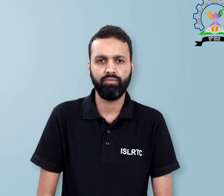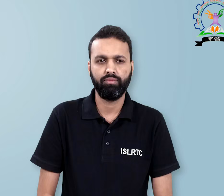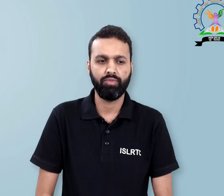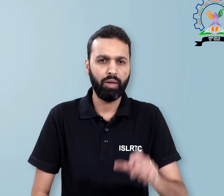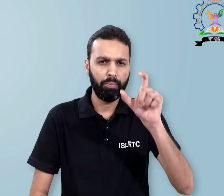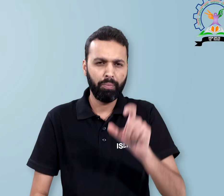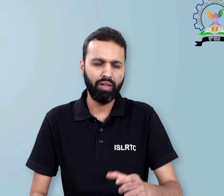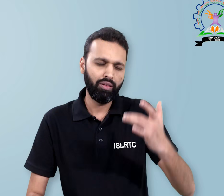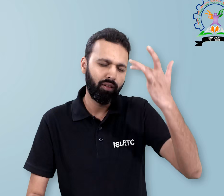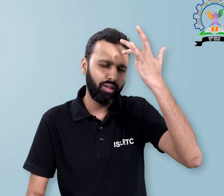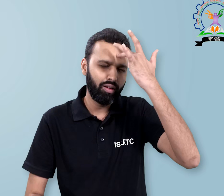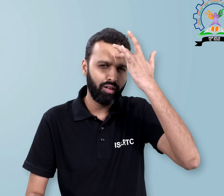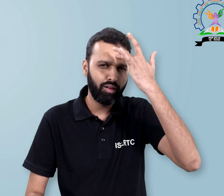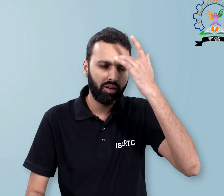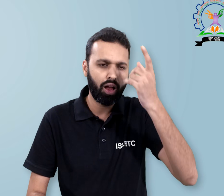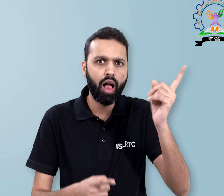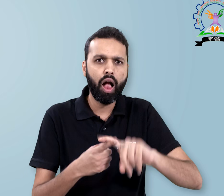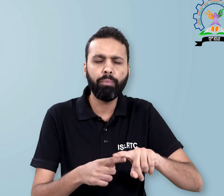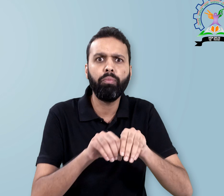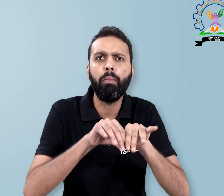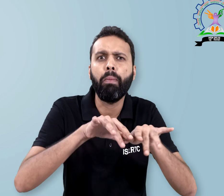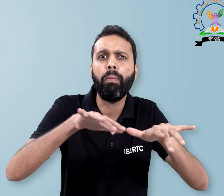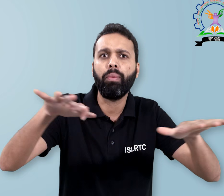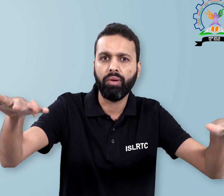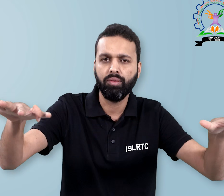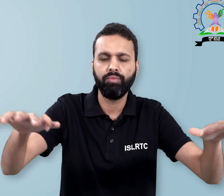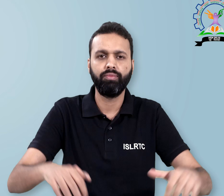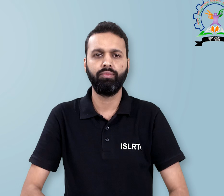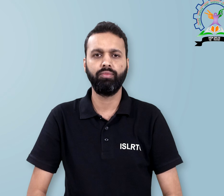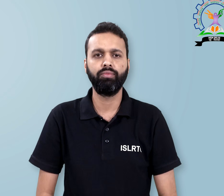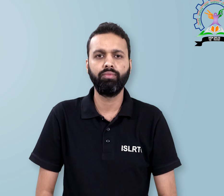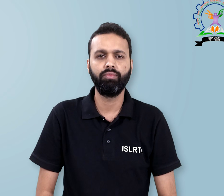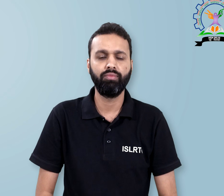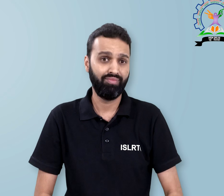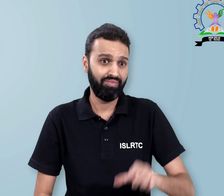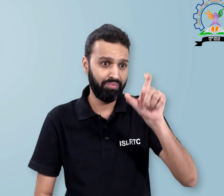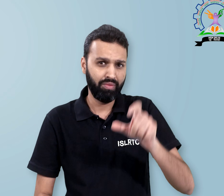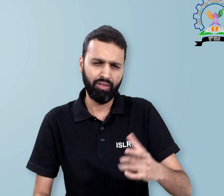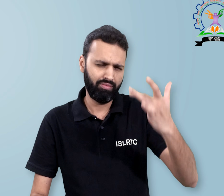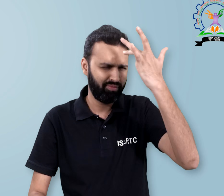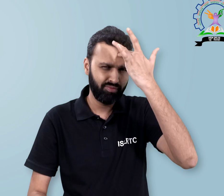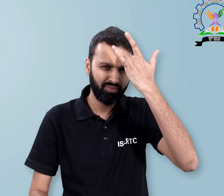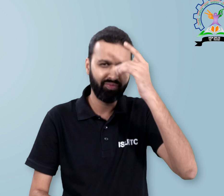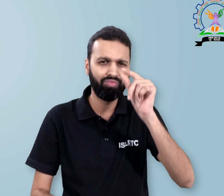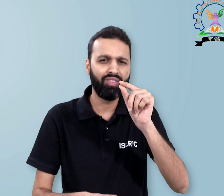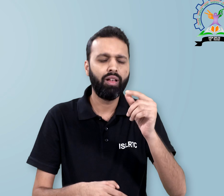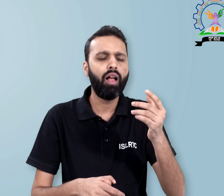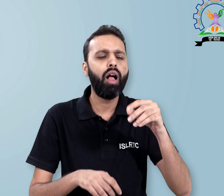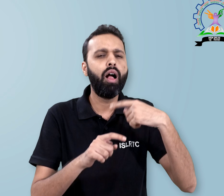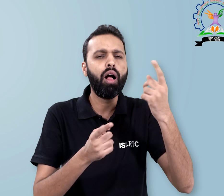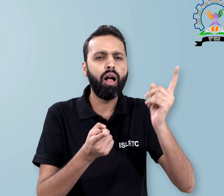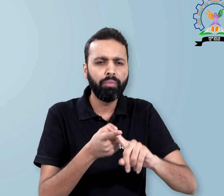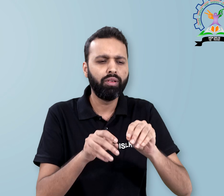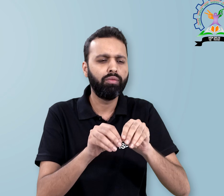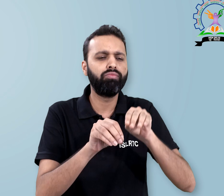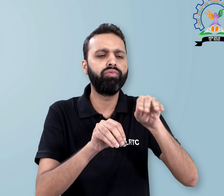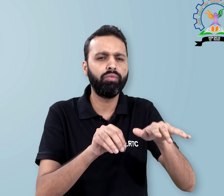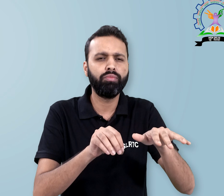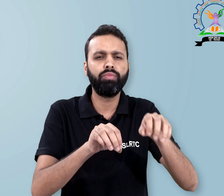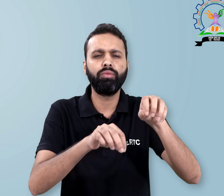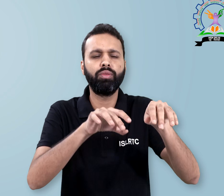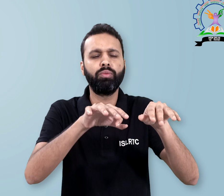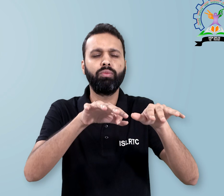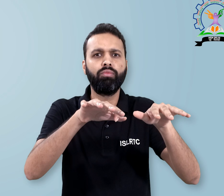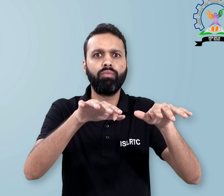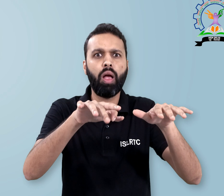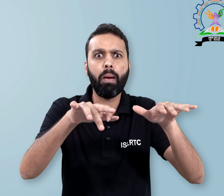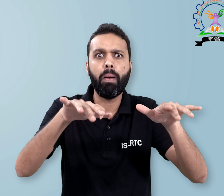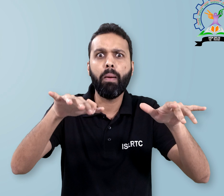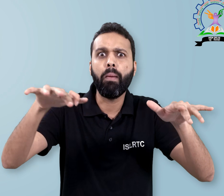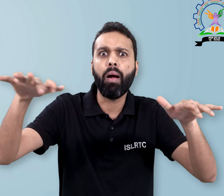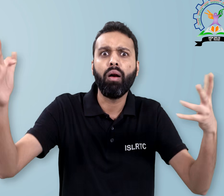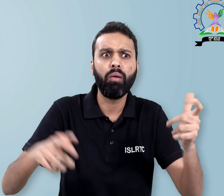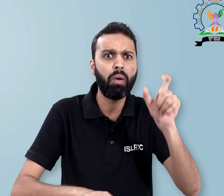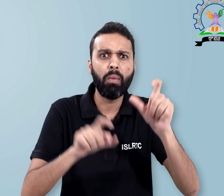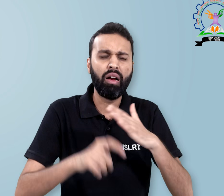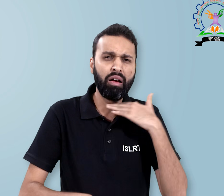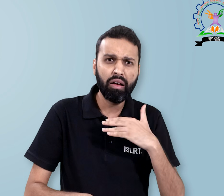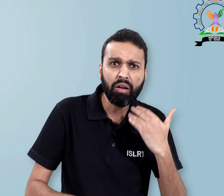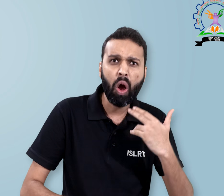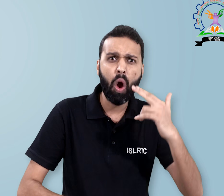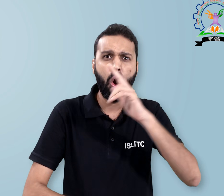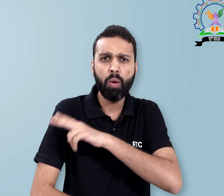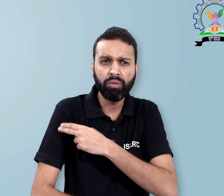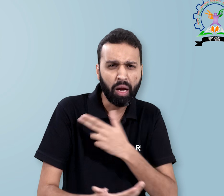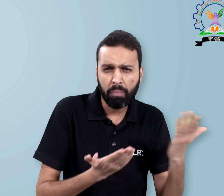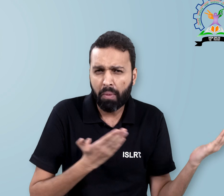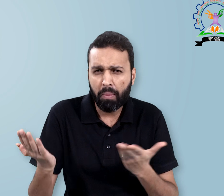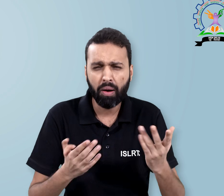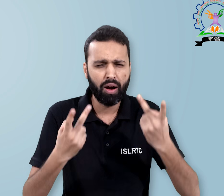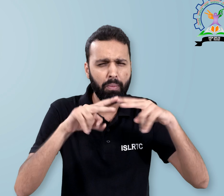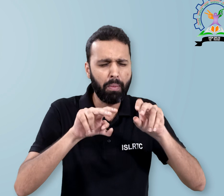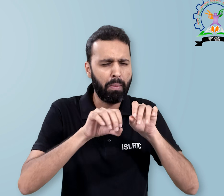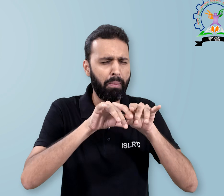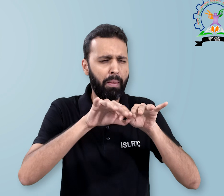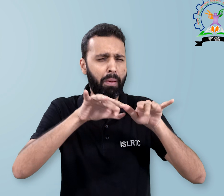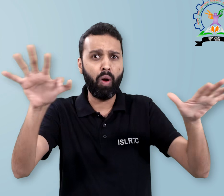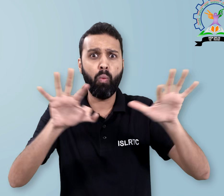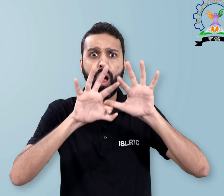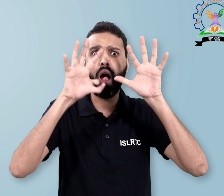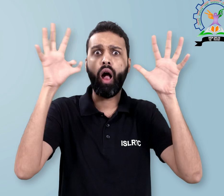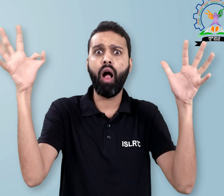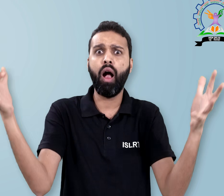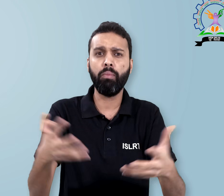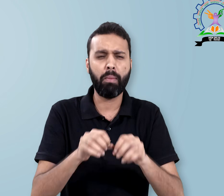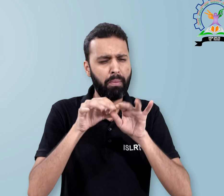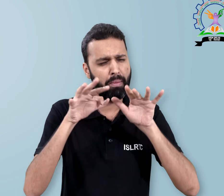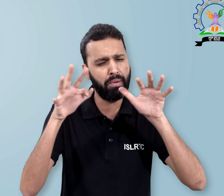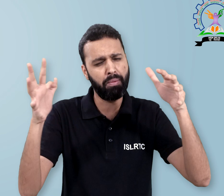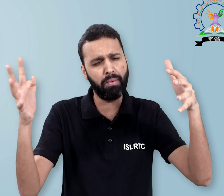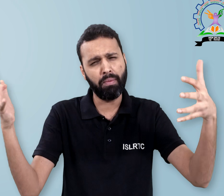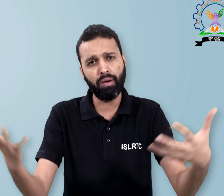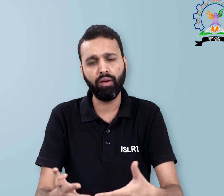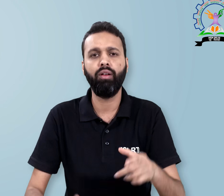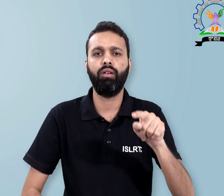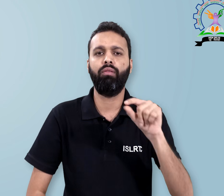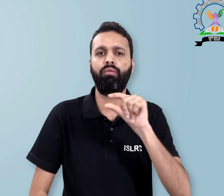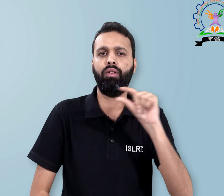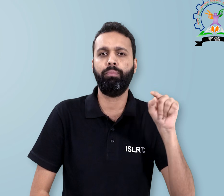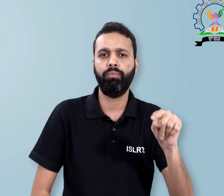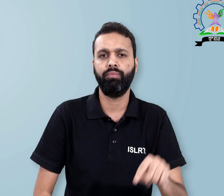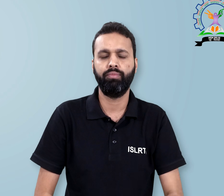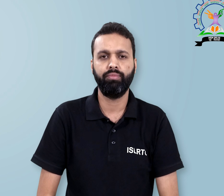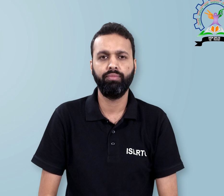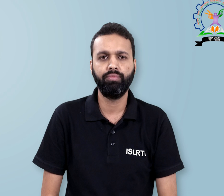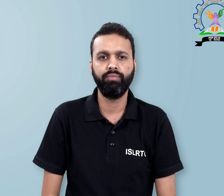Pandemic A pandemic is when a new disease or new strain of an existing disease spreads worldwide.